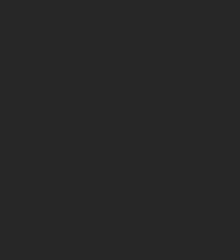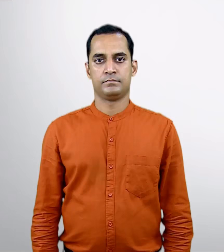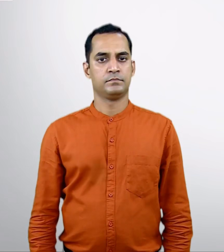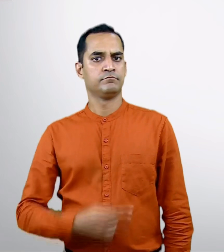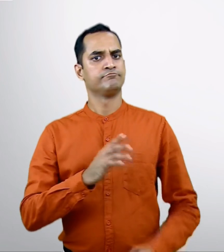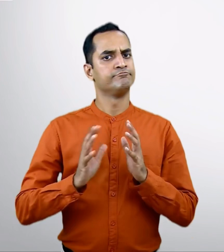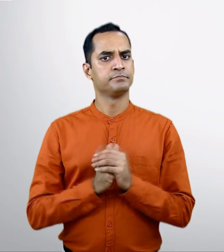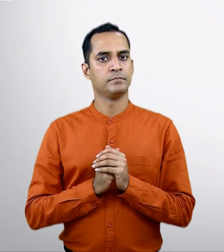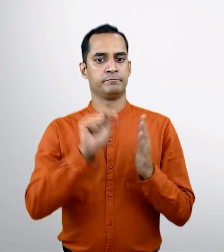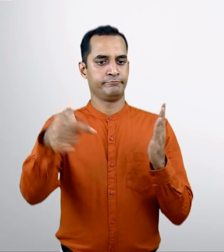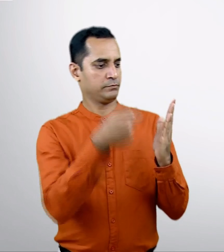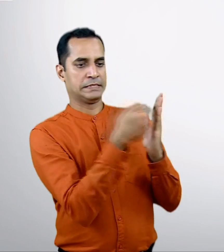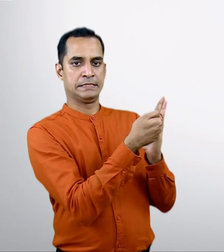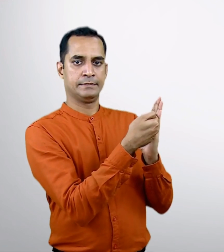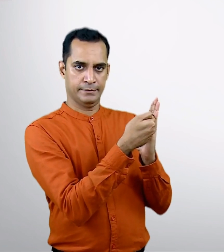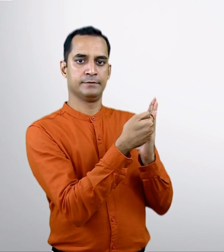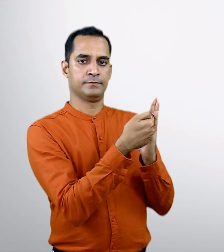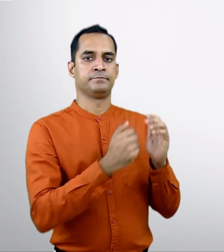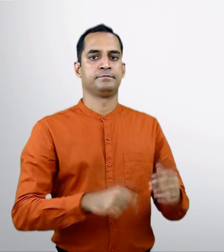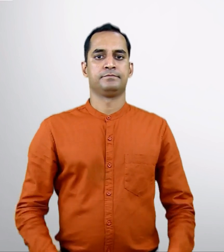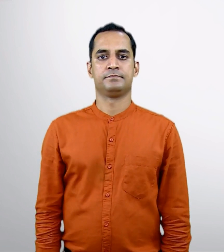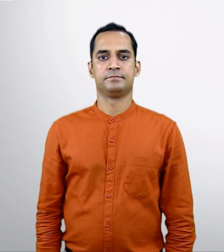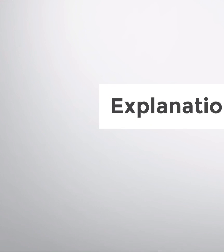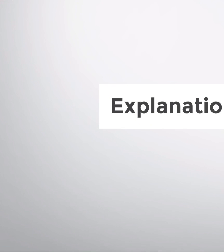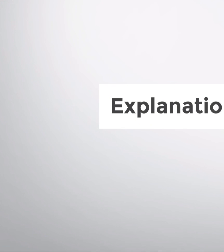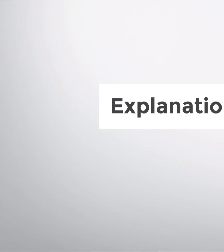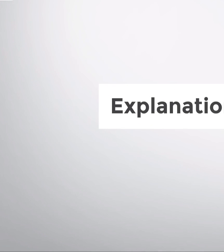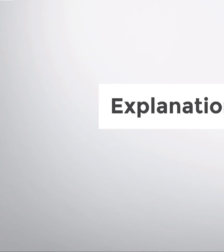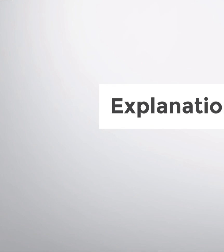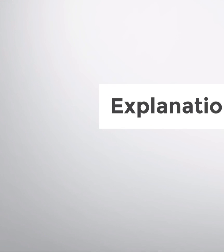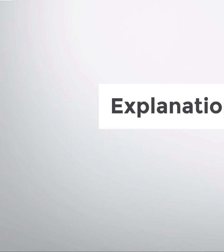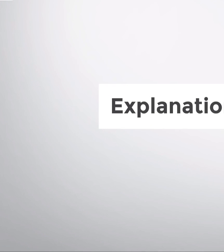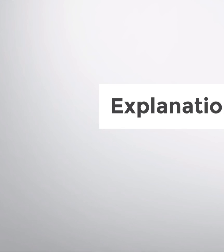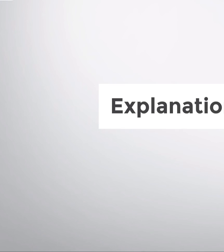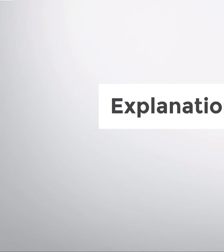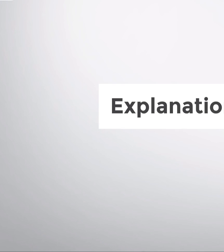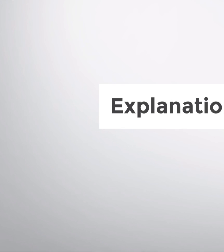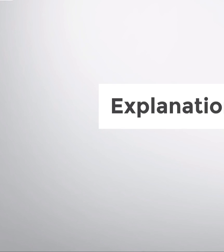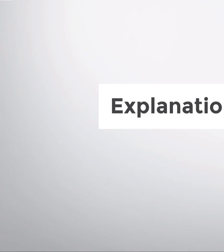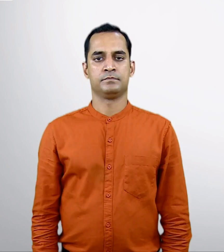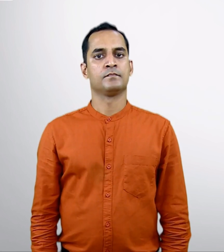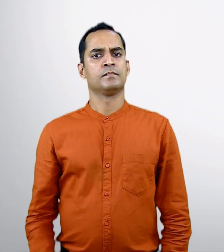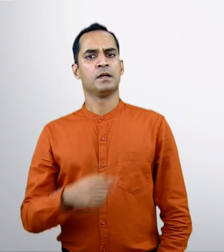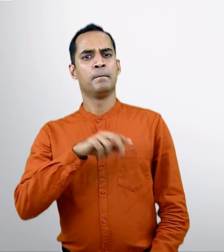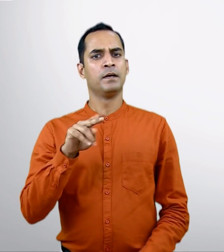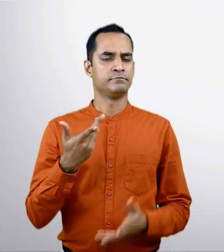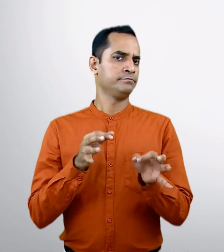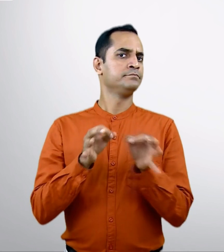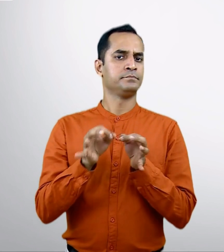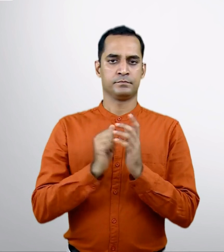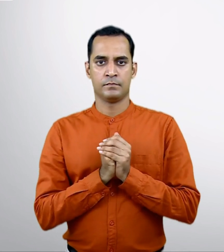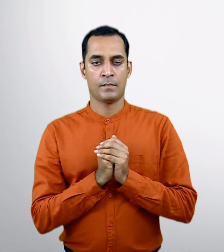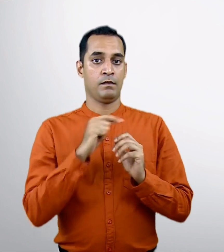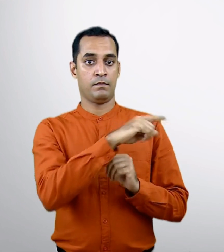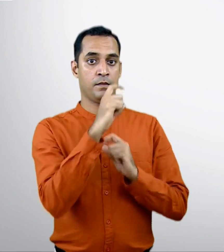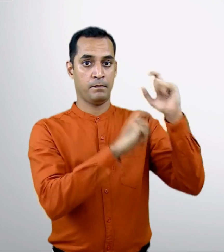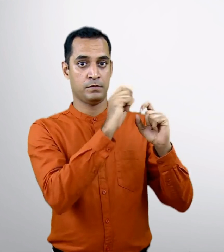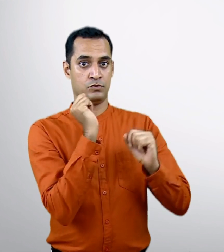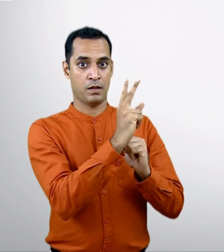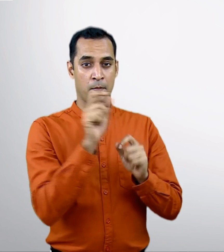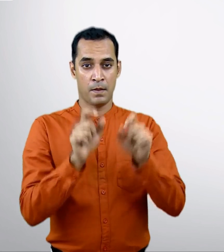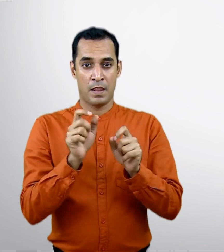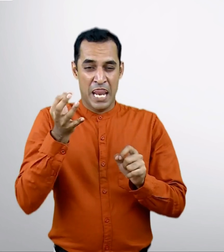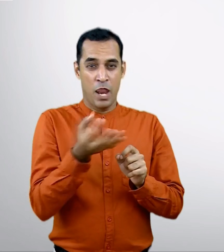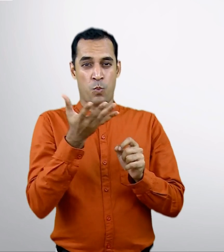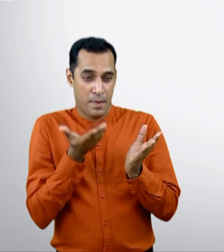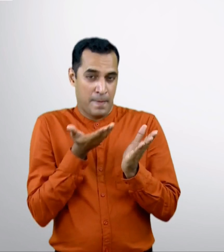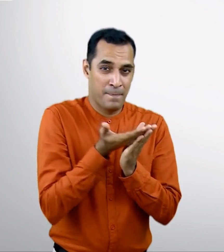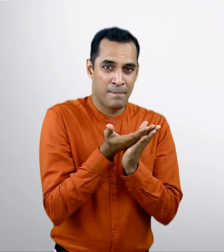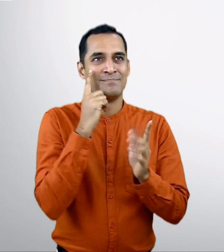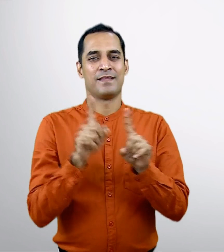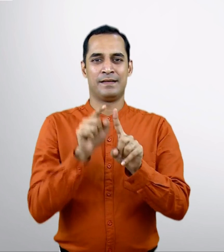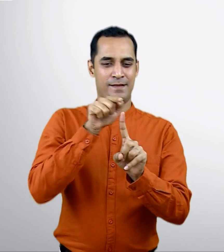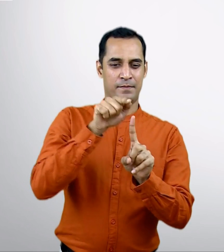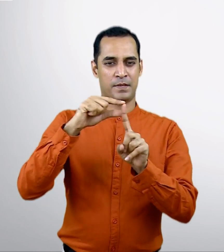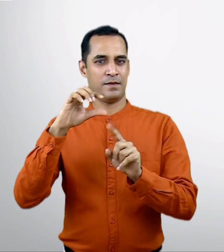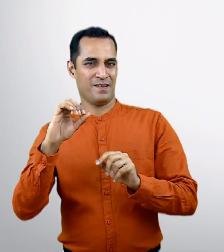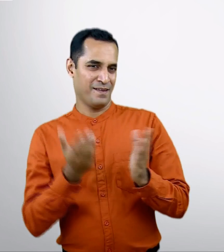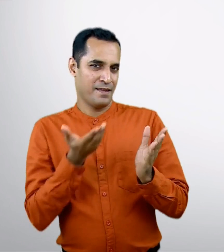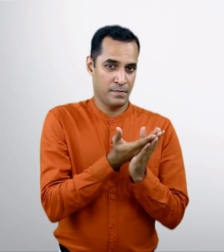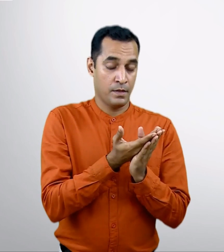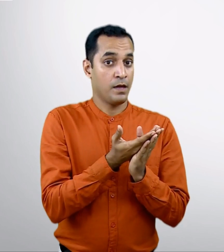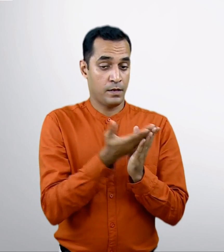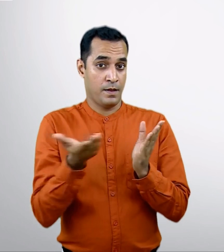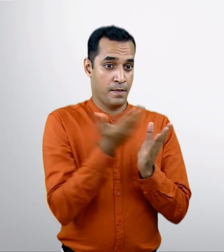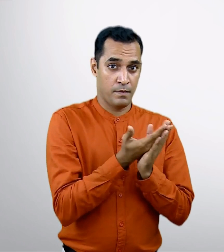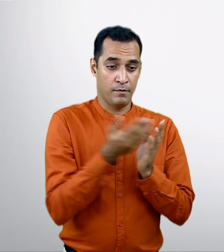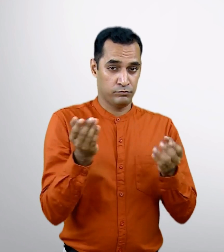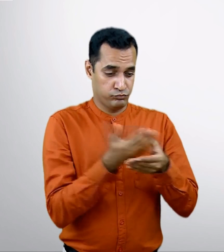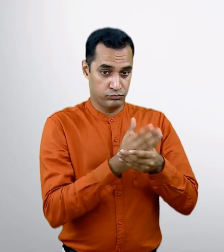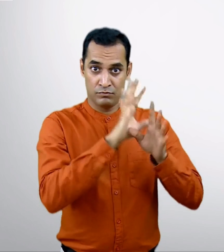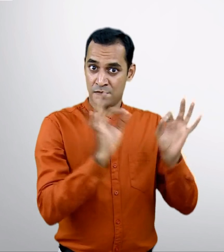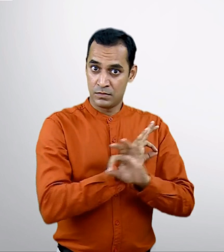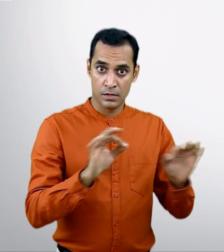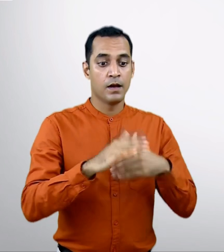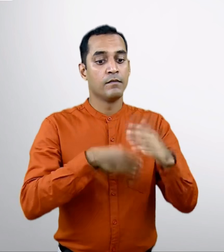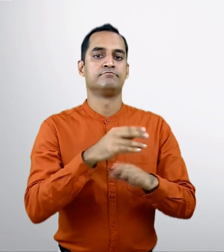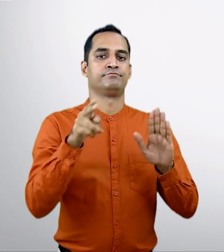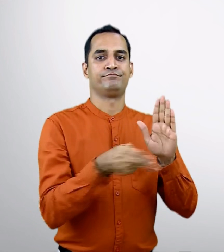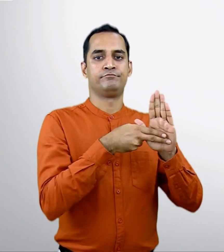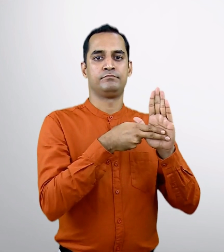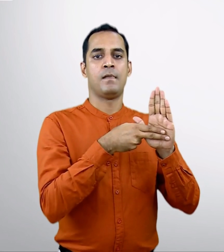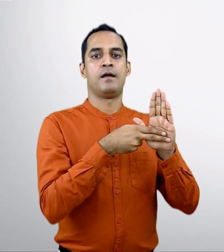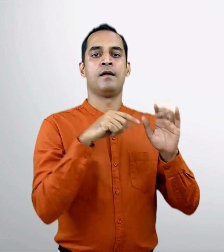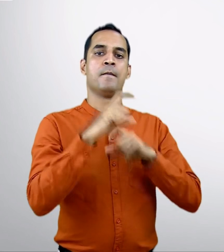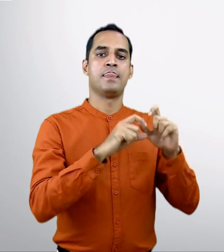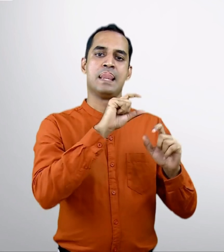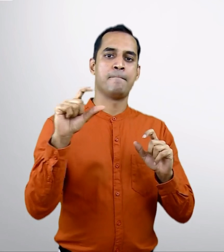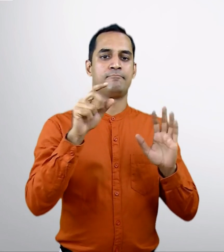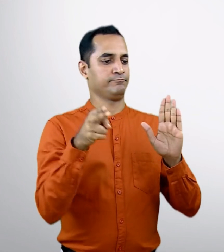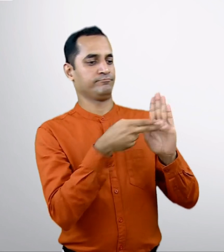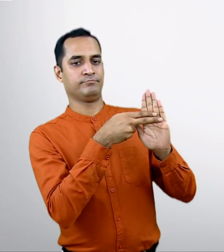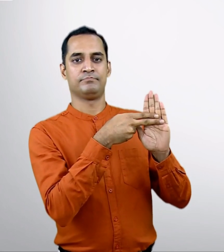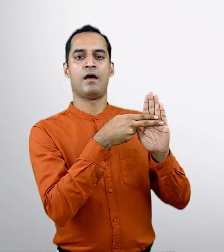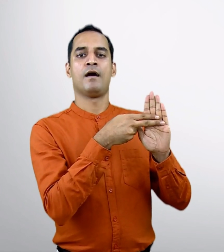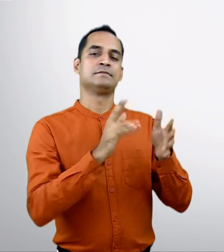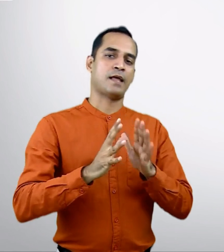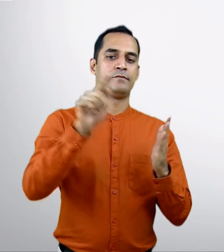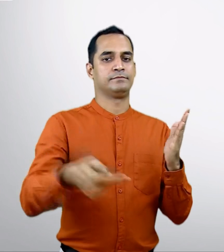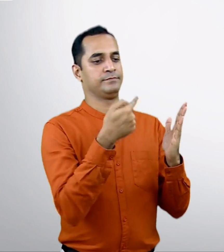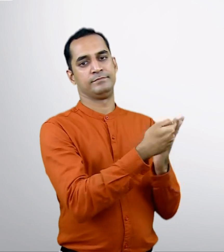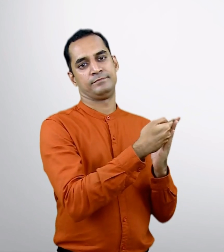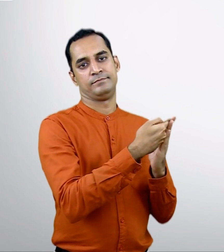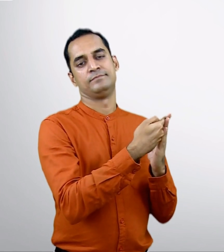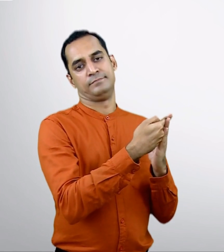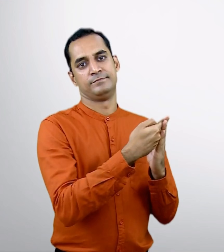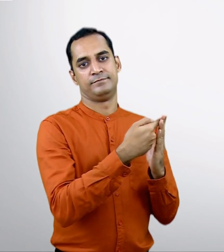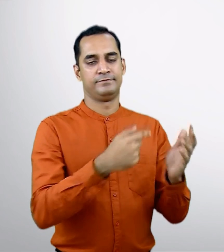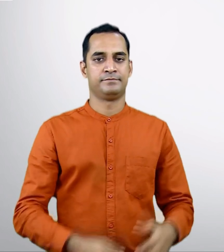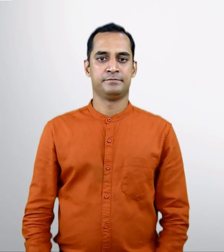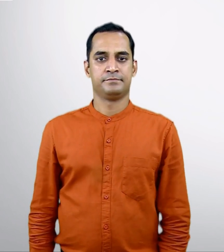Listing